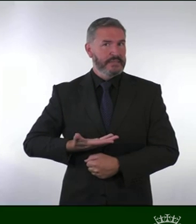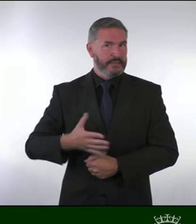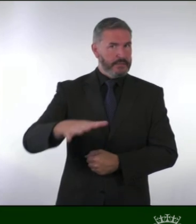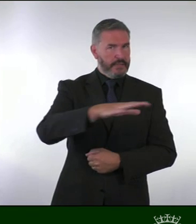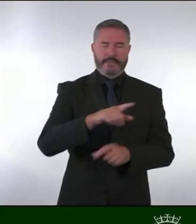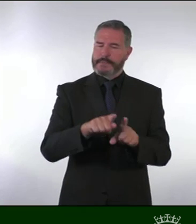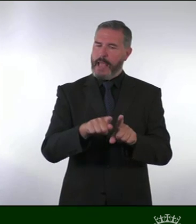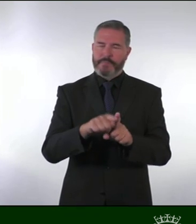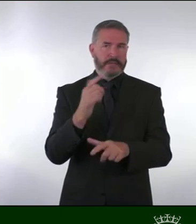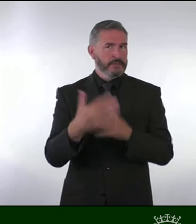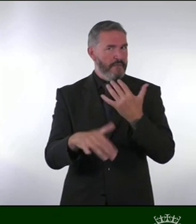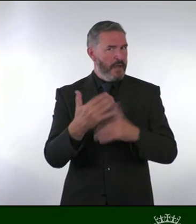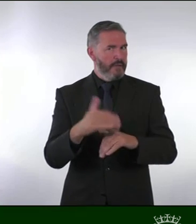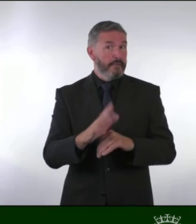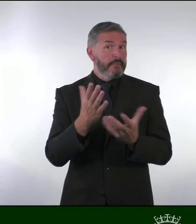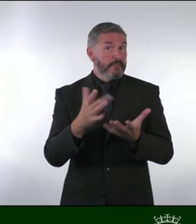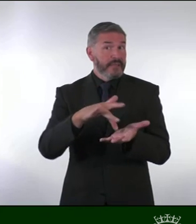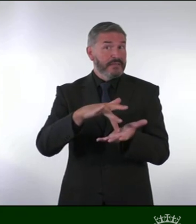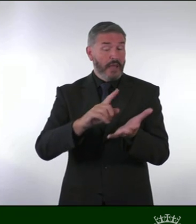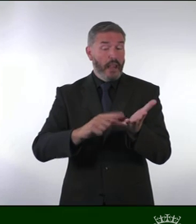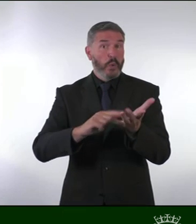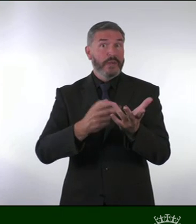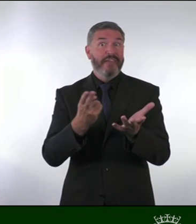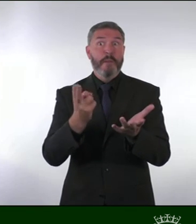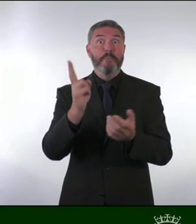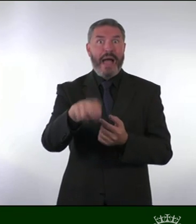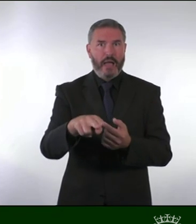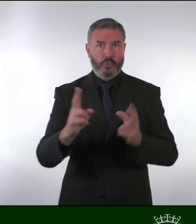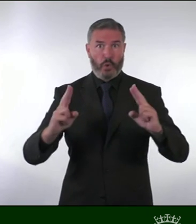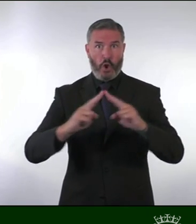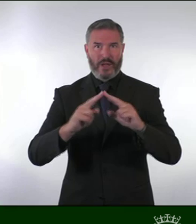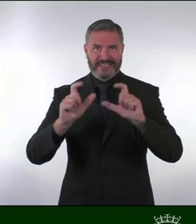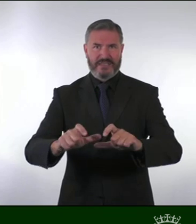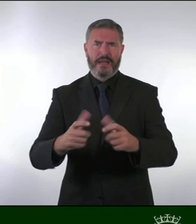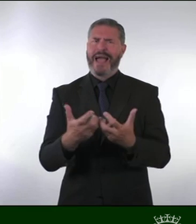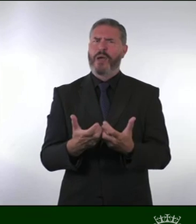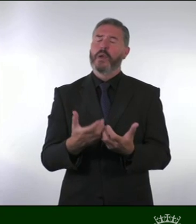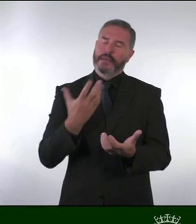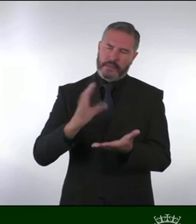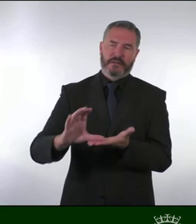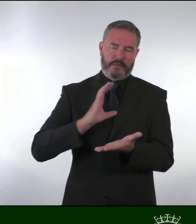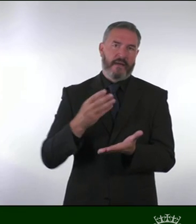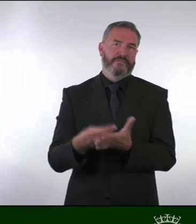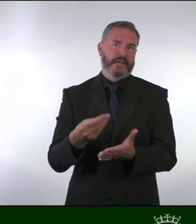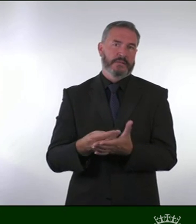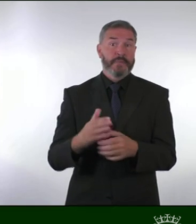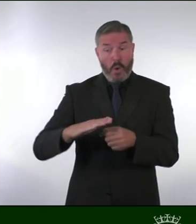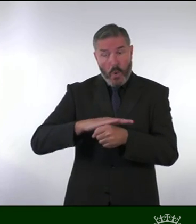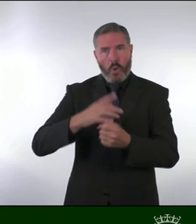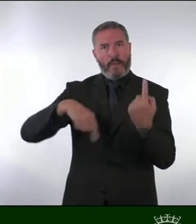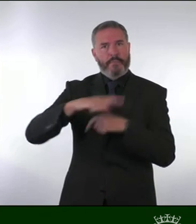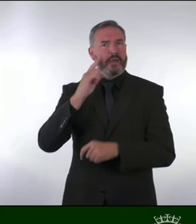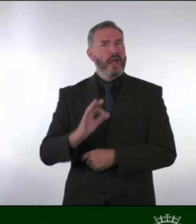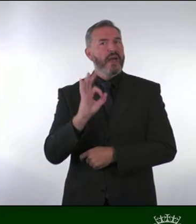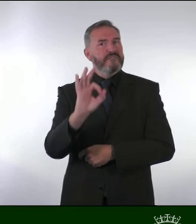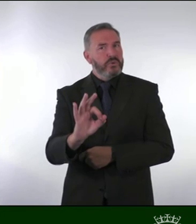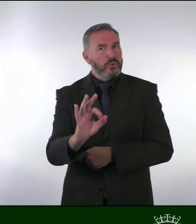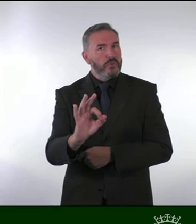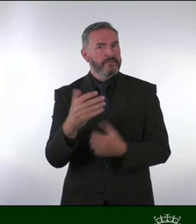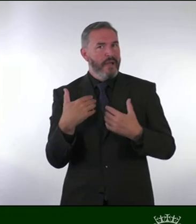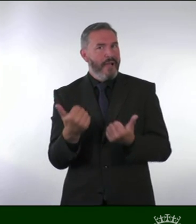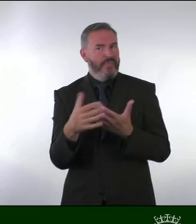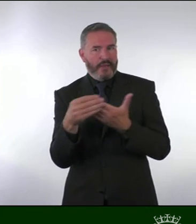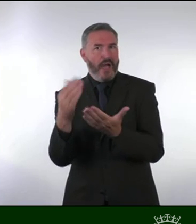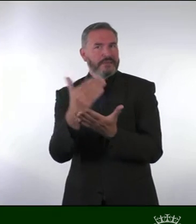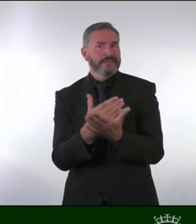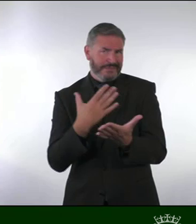If Luton needs to go back into lockdown, will the Government introduce targeted financial support so that local people can afford to adhere to health guidance?